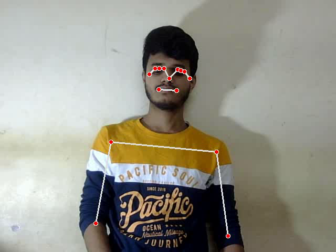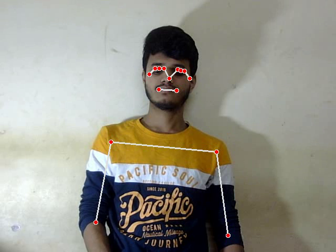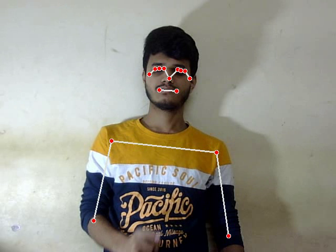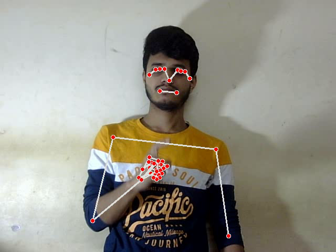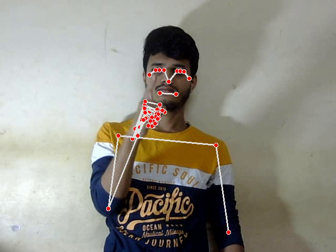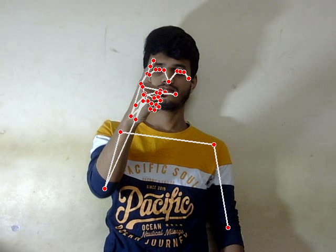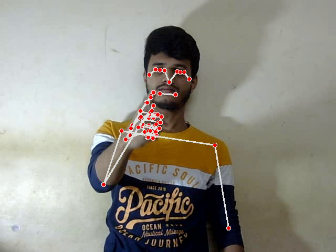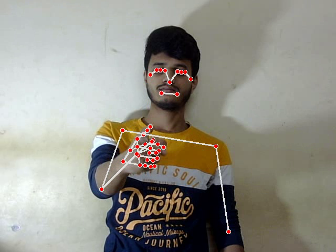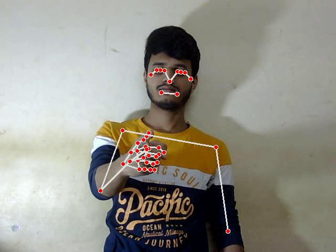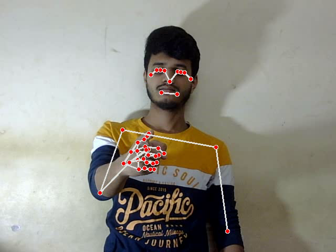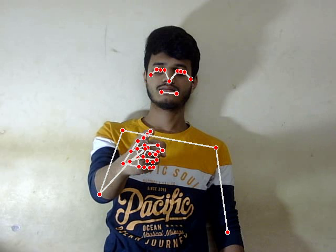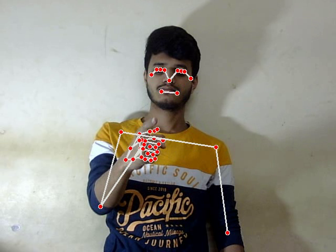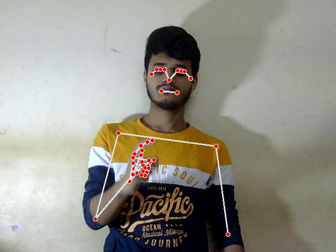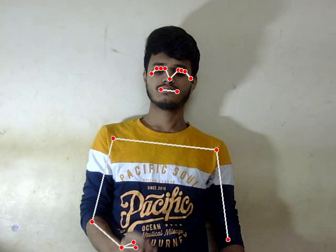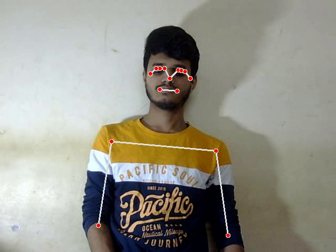you